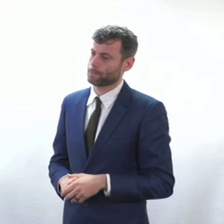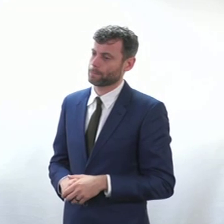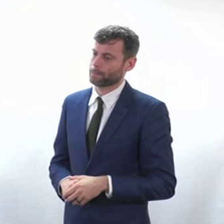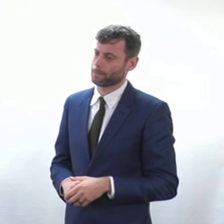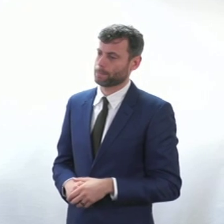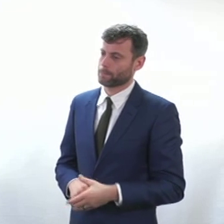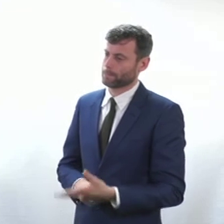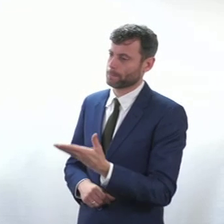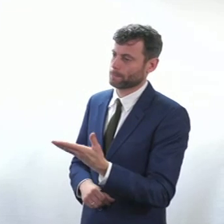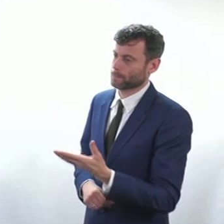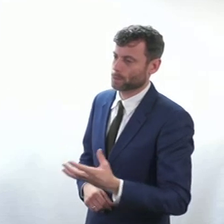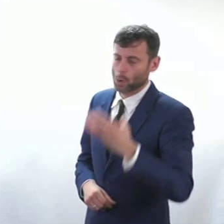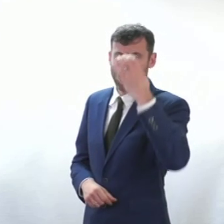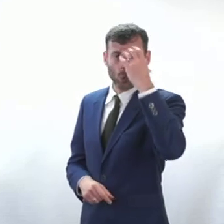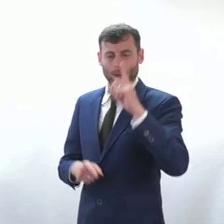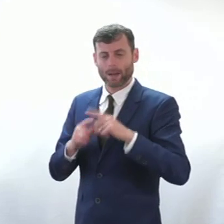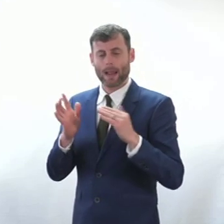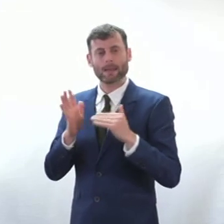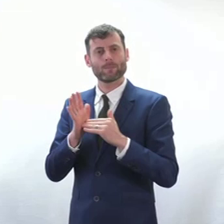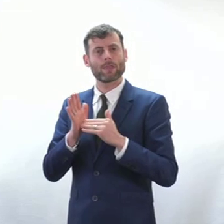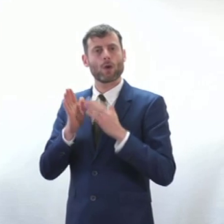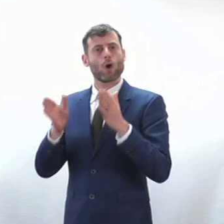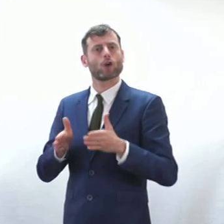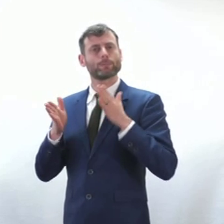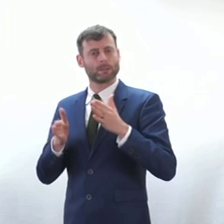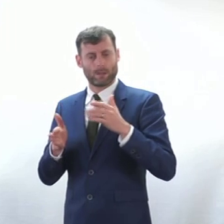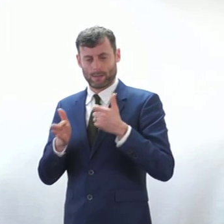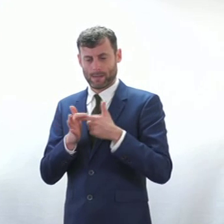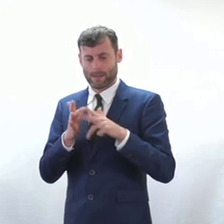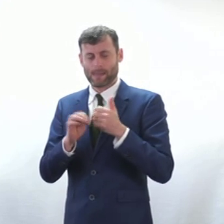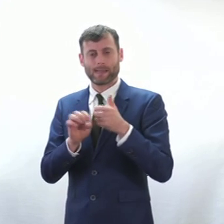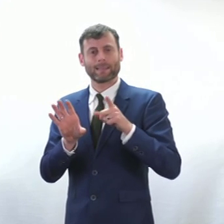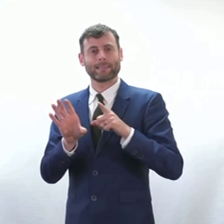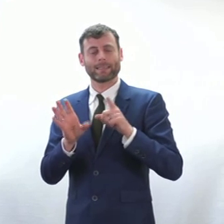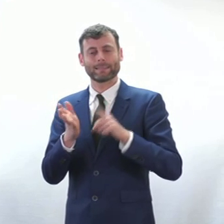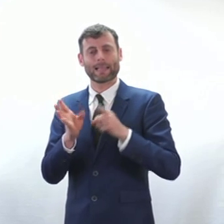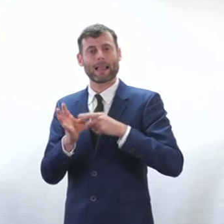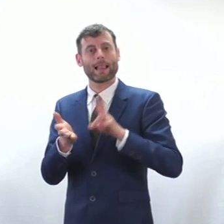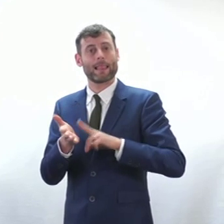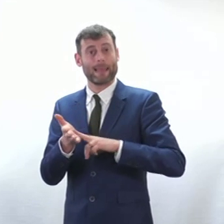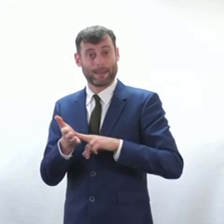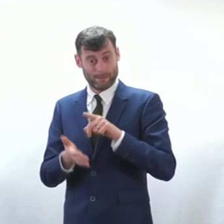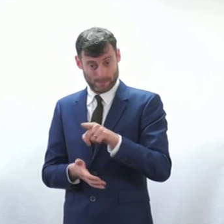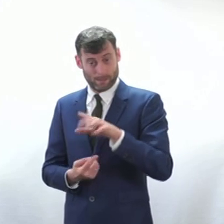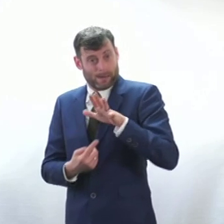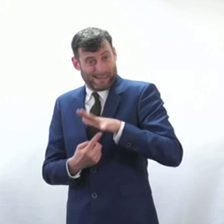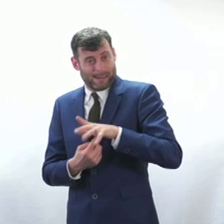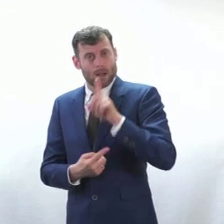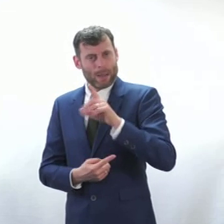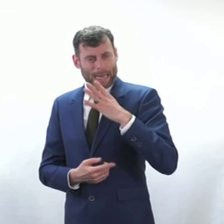The Queen Elizabeth Hospital in King’s Lynn is at the heart of our local community, but it is in need of urgent modernisation.